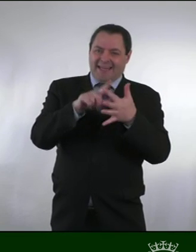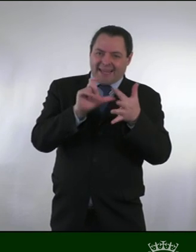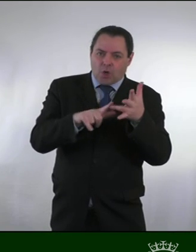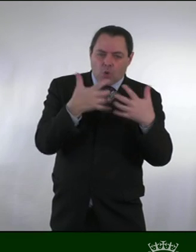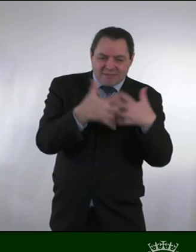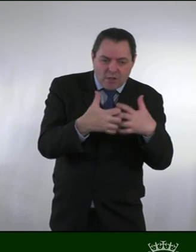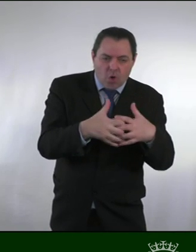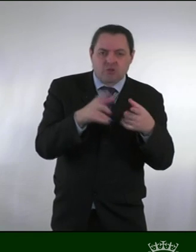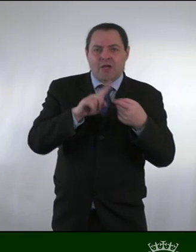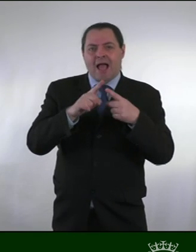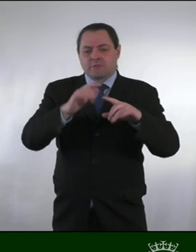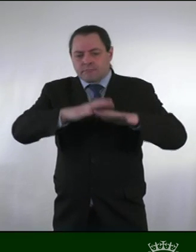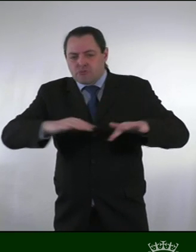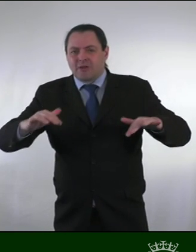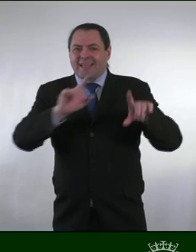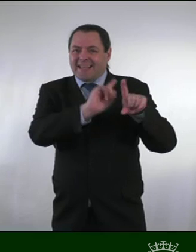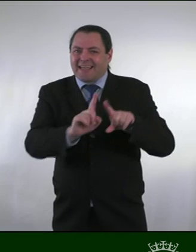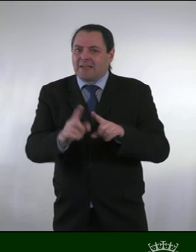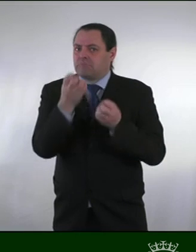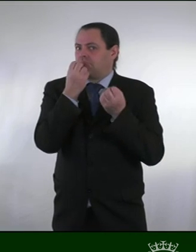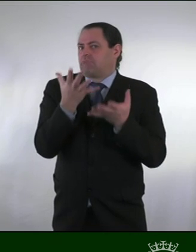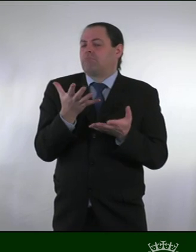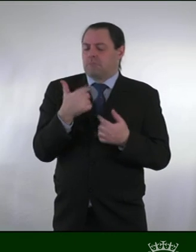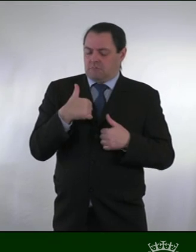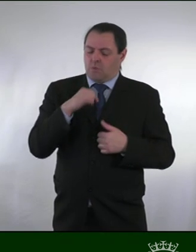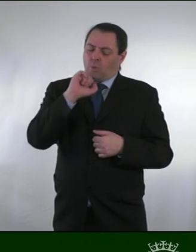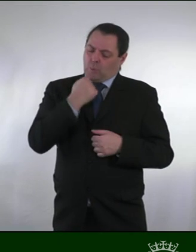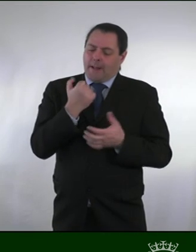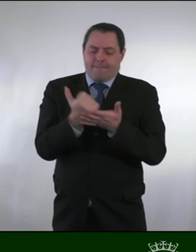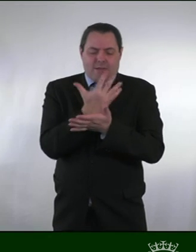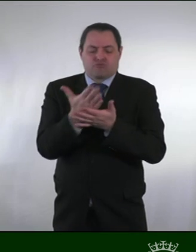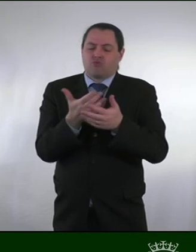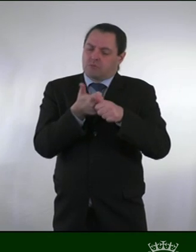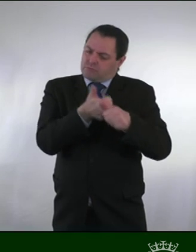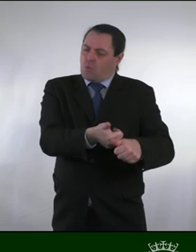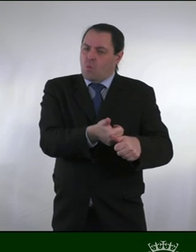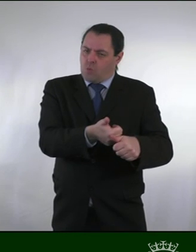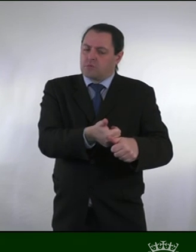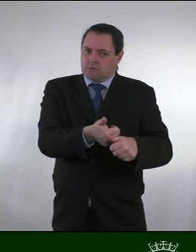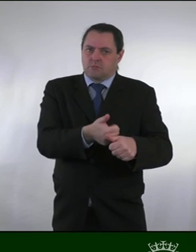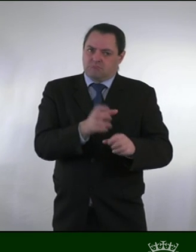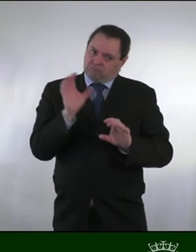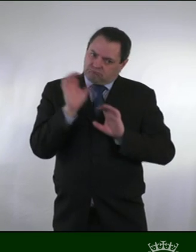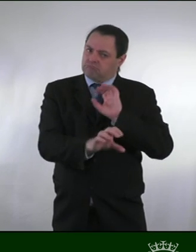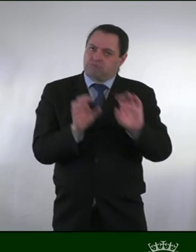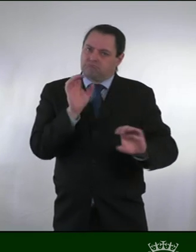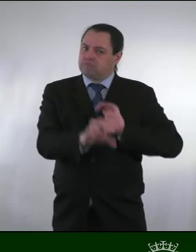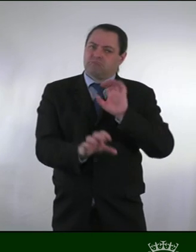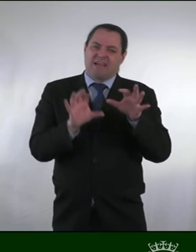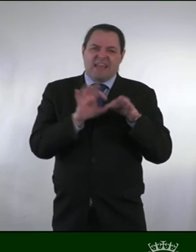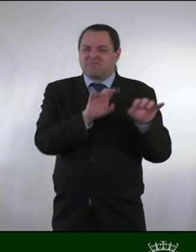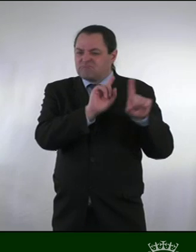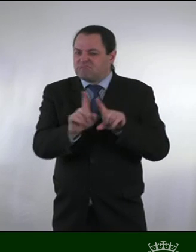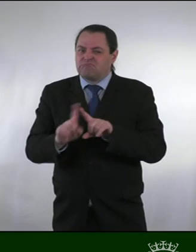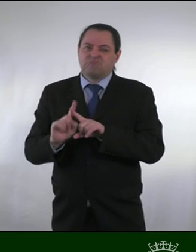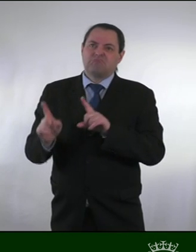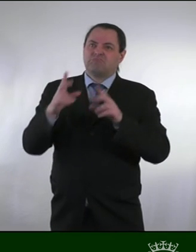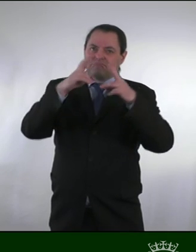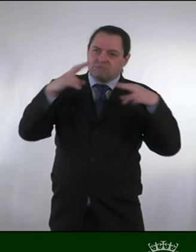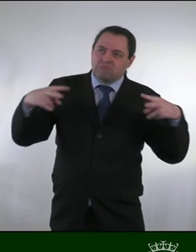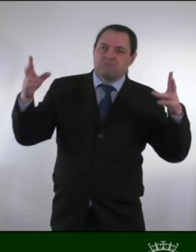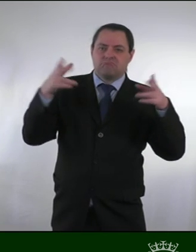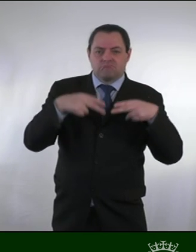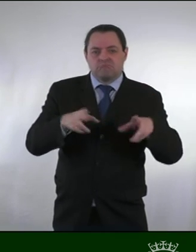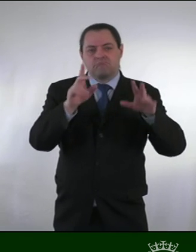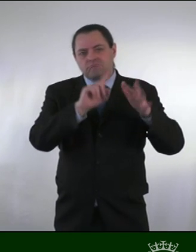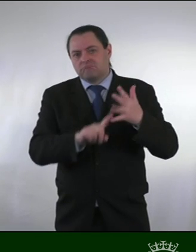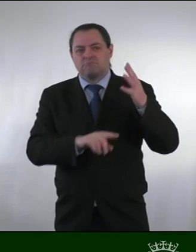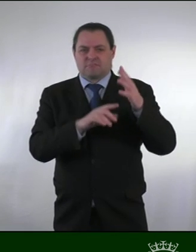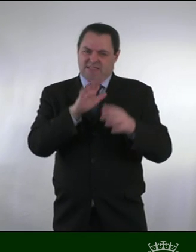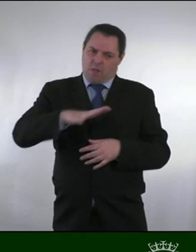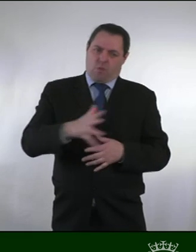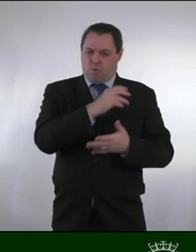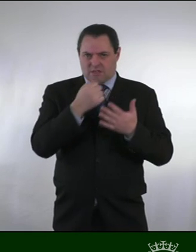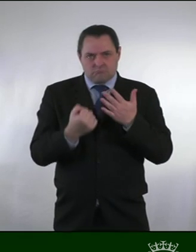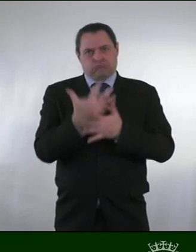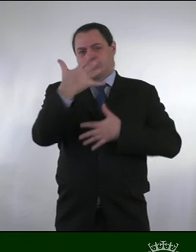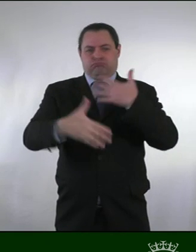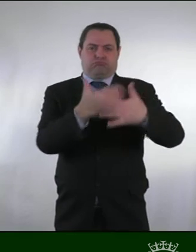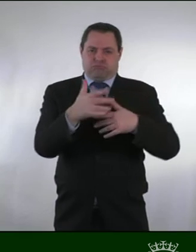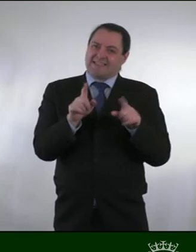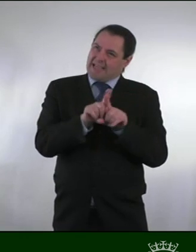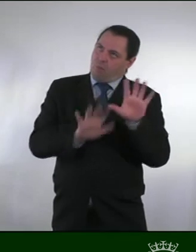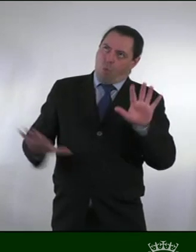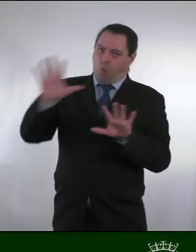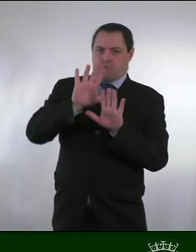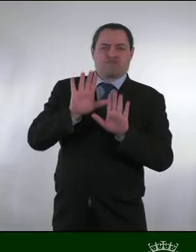My honourable Friend can be assured that we will be giving massive investment in infrastructure to support the green industrial revolution in the south-west as well as in all parts of the UK.